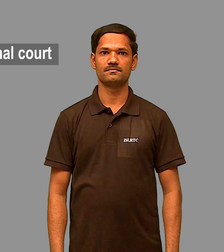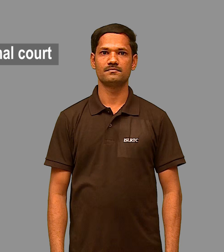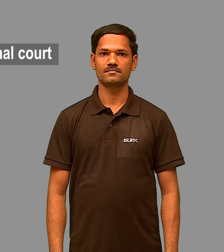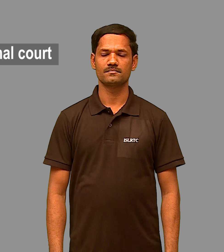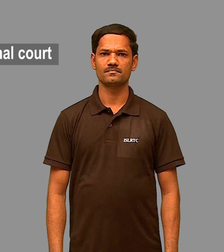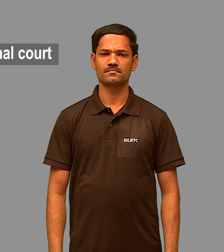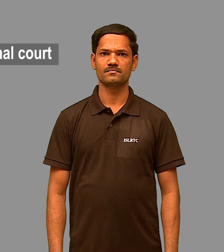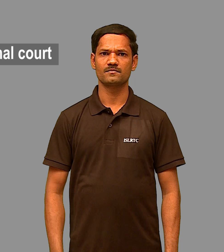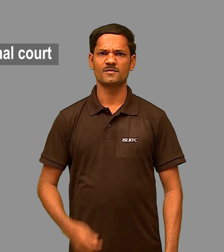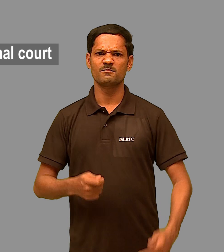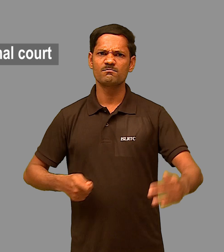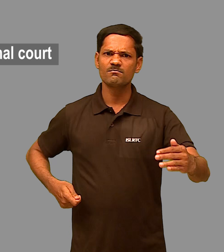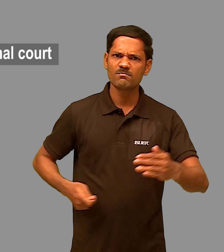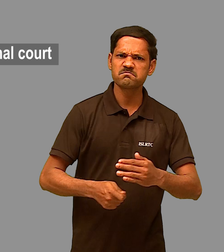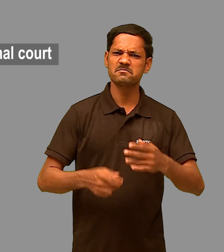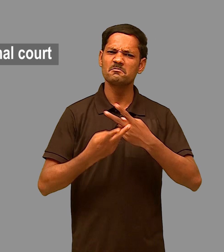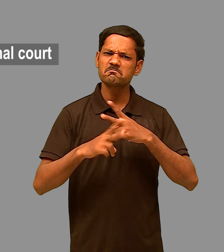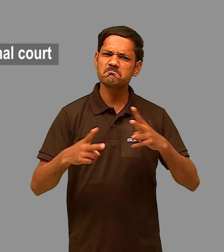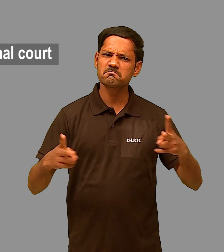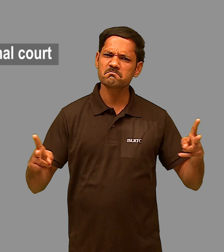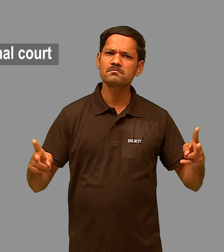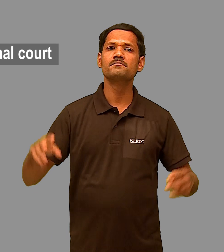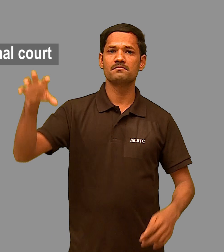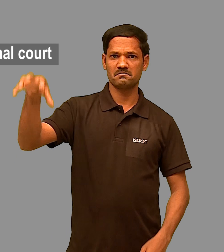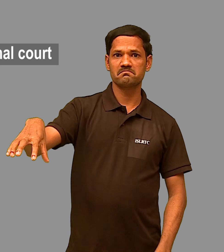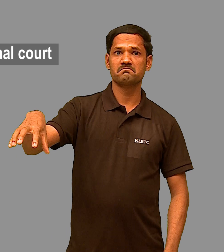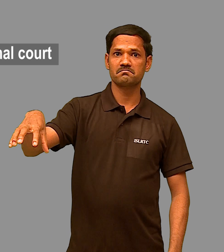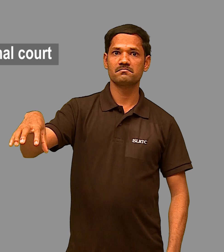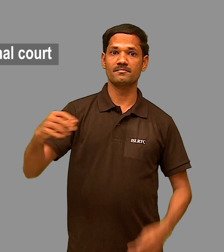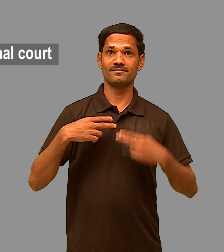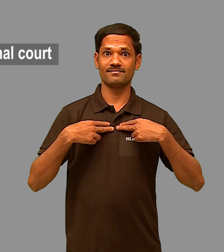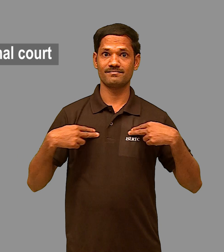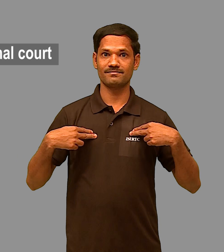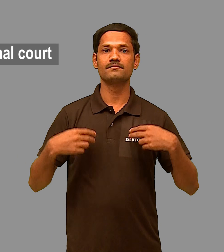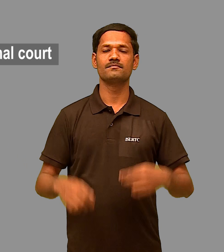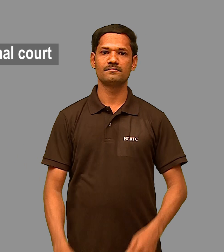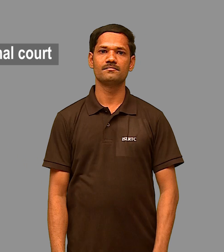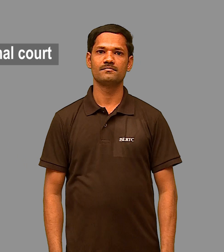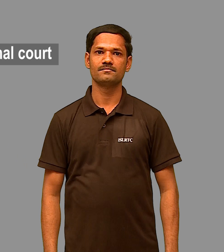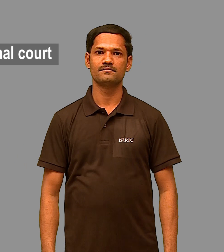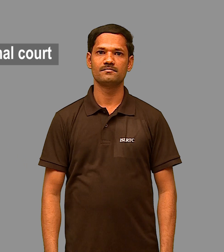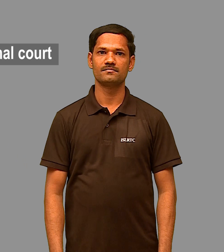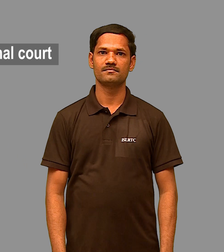Criminal Court